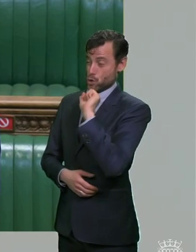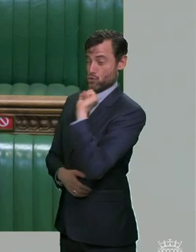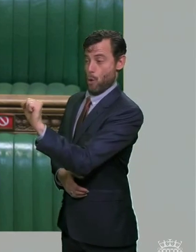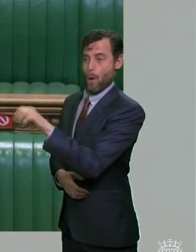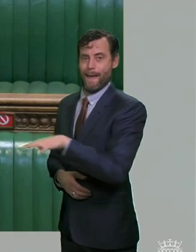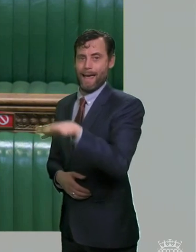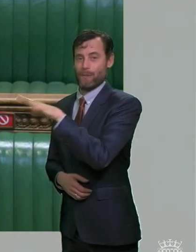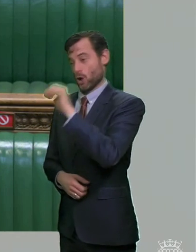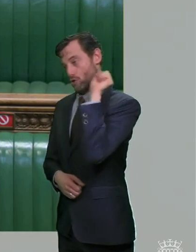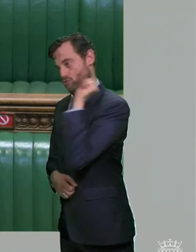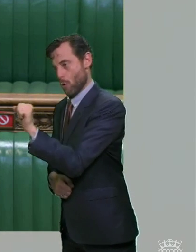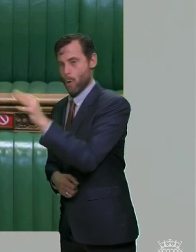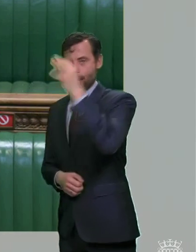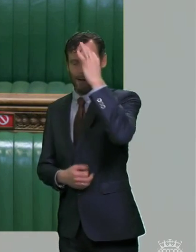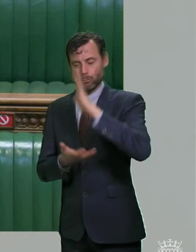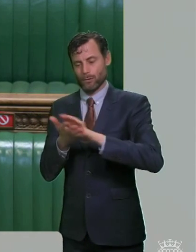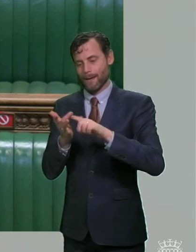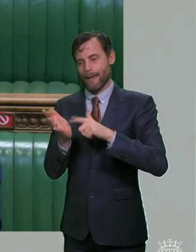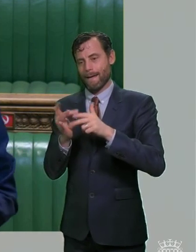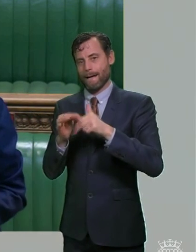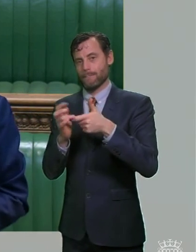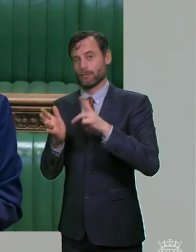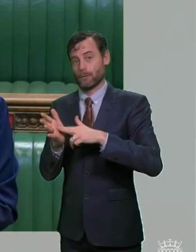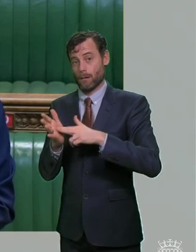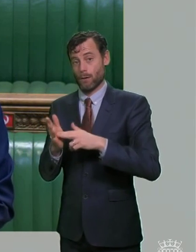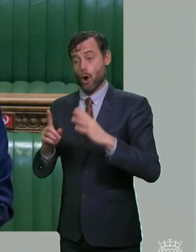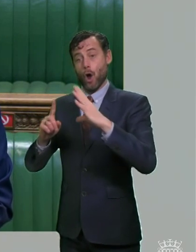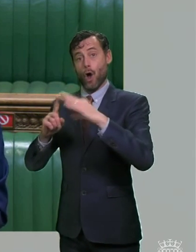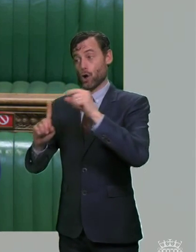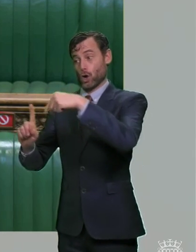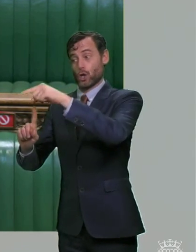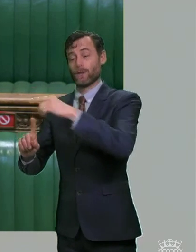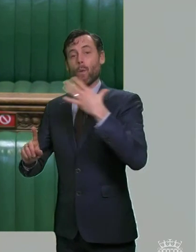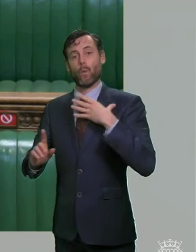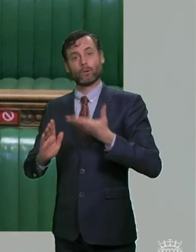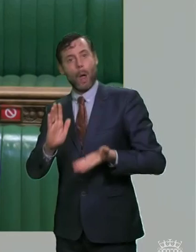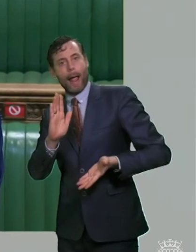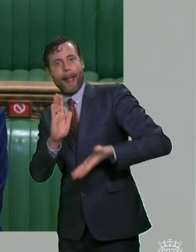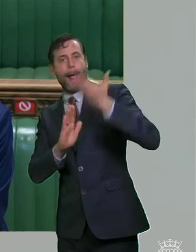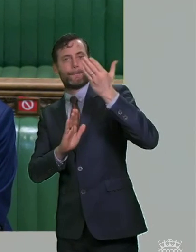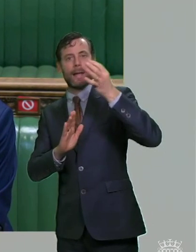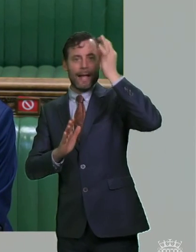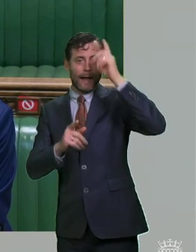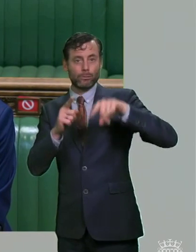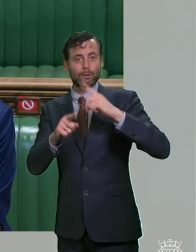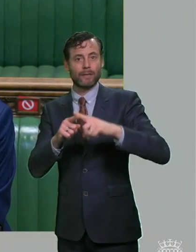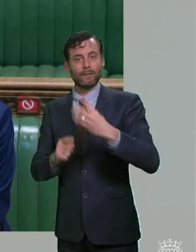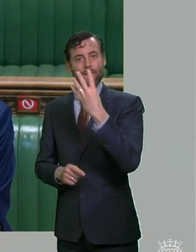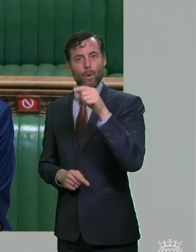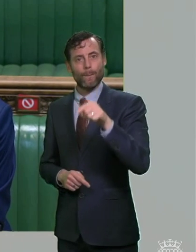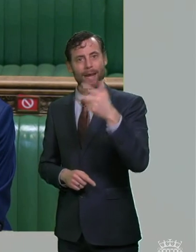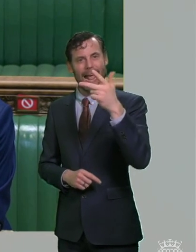His own council, Conservative-run Hillingdon, is voting to increase council tax by 4.8%.